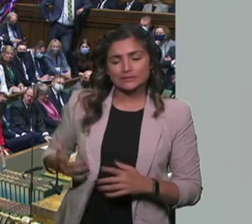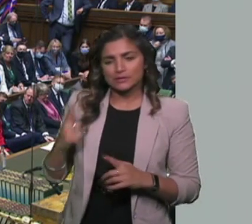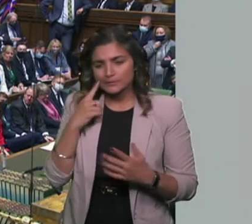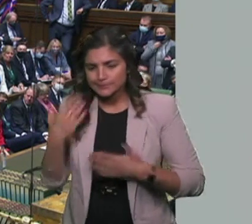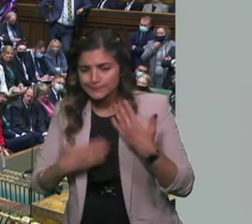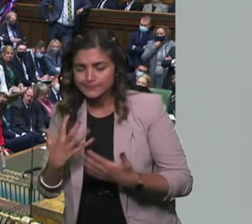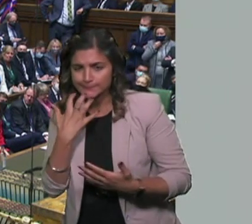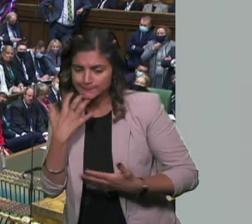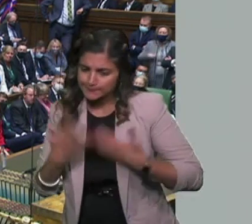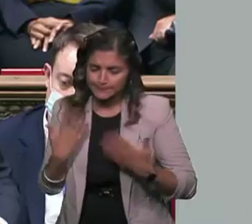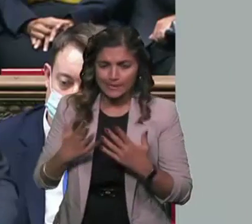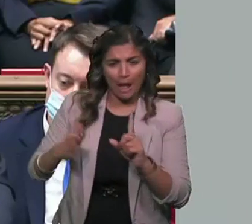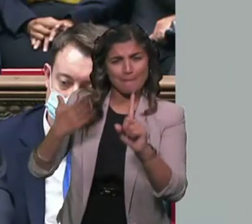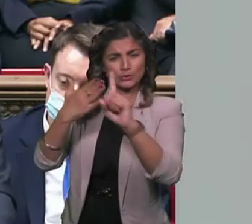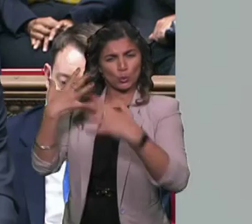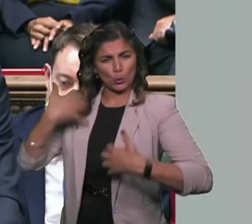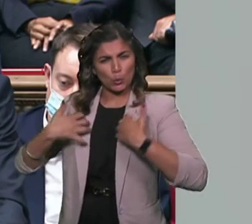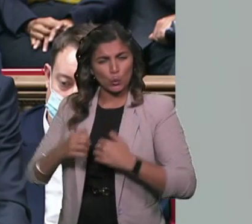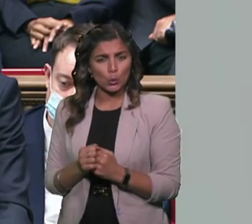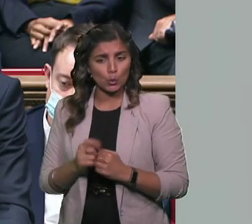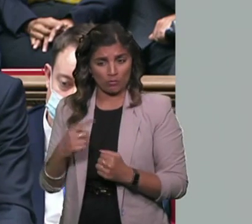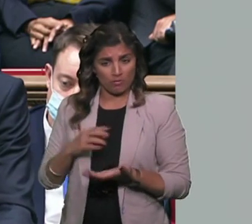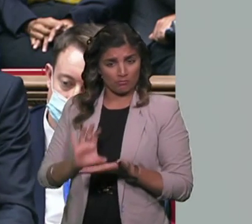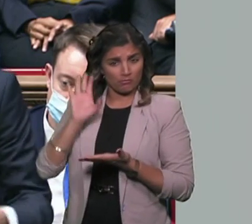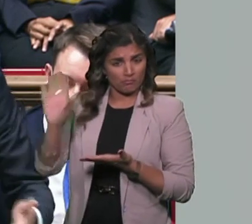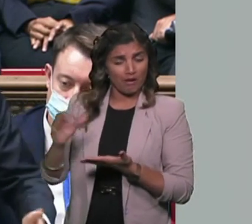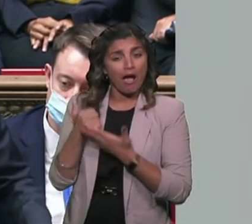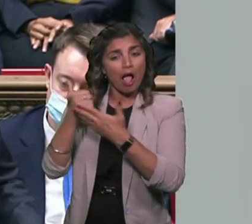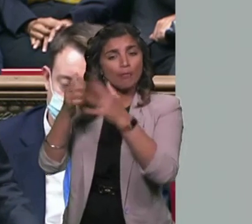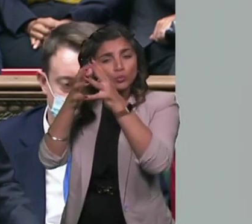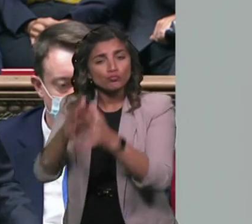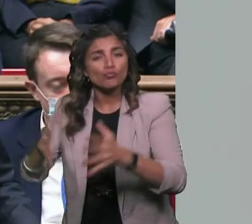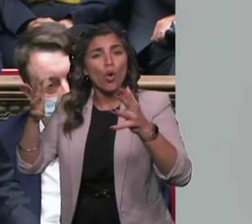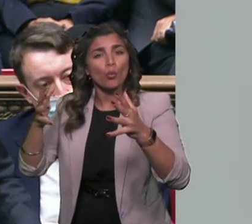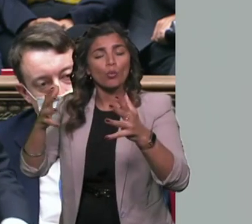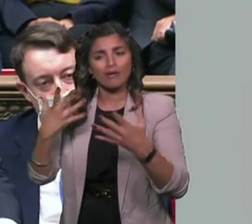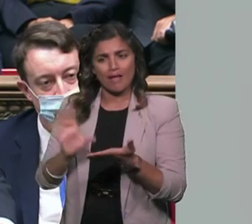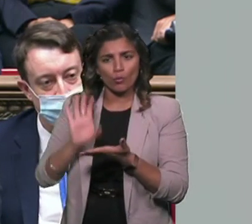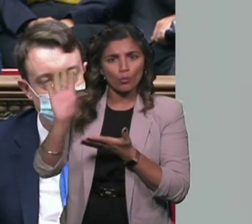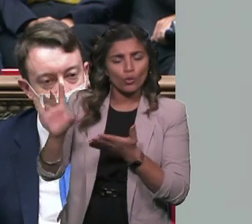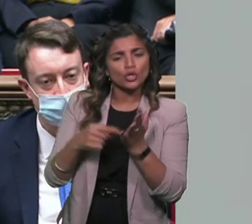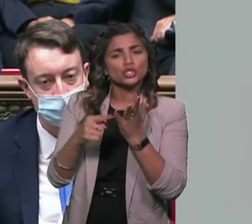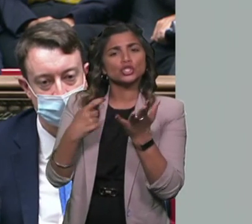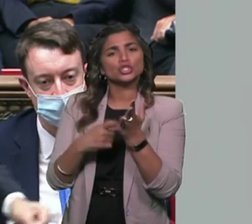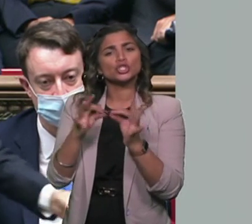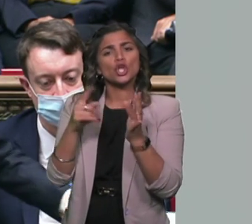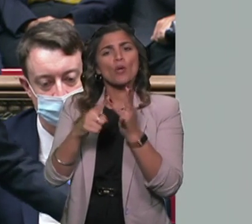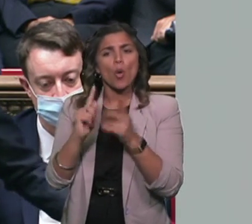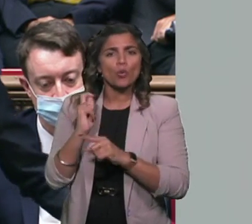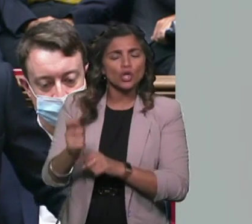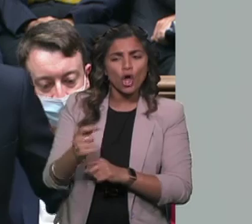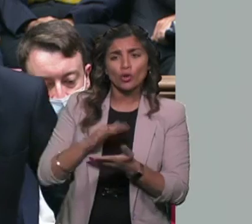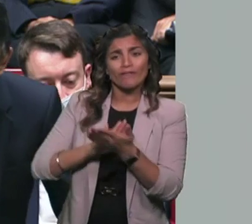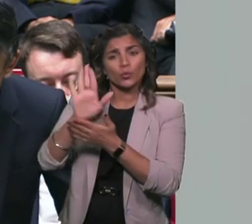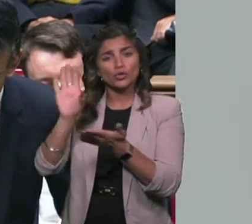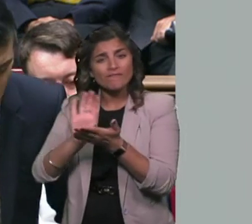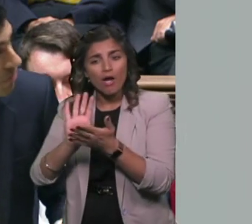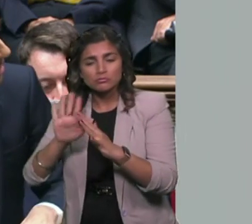That is why we have launched Help to Grow to turbocharge SME productivity and started a new co-investment venture capital fund, Future Fund: Breakthrough.